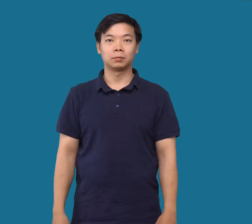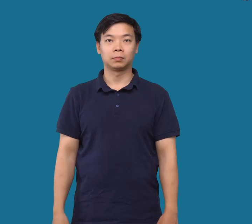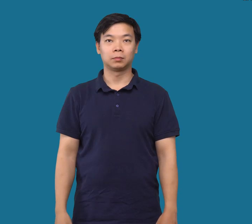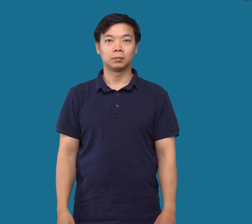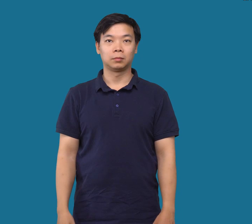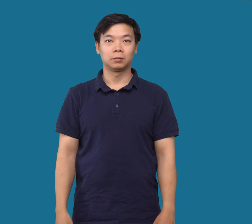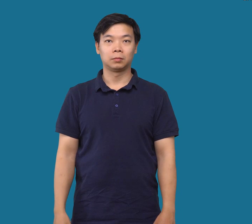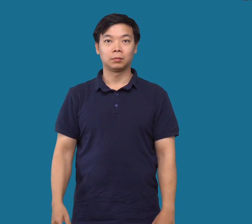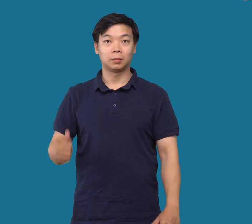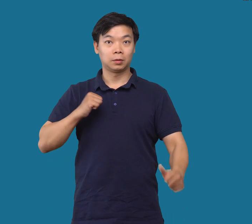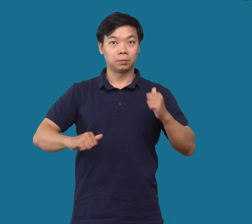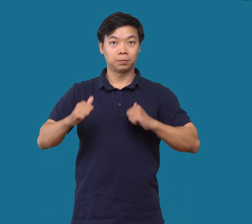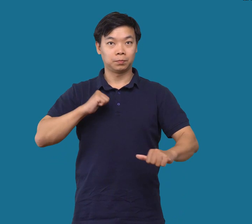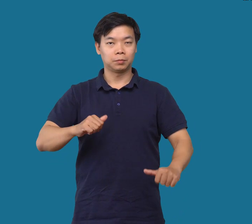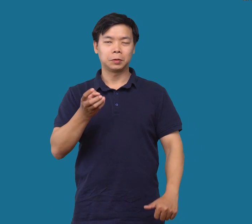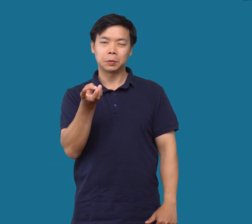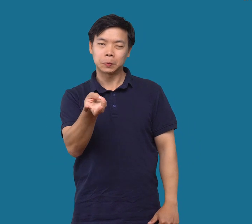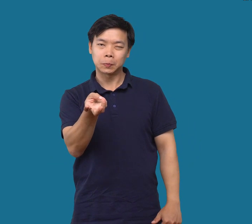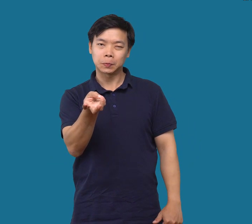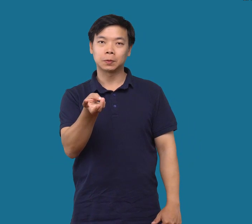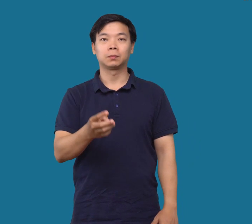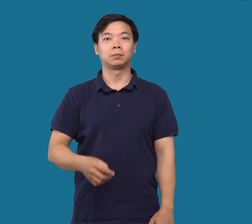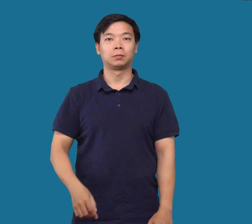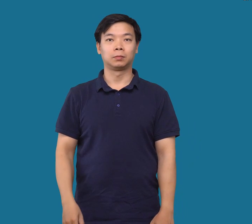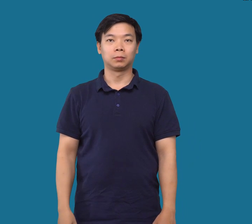dân tộc thiểu số